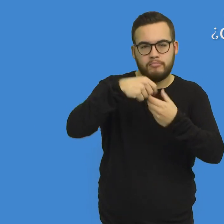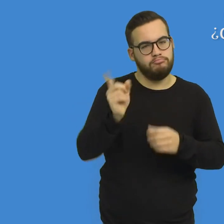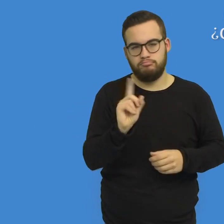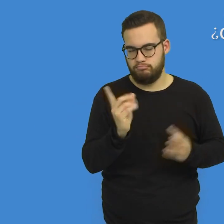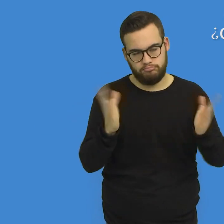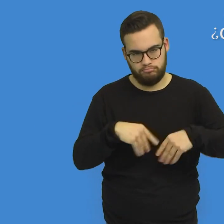no